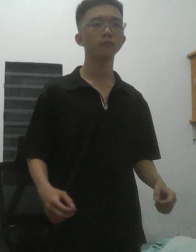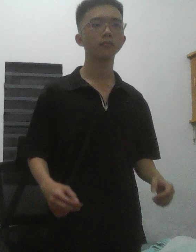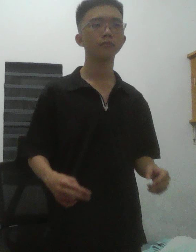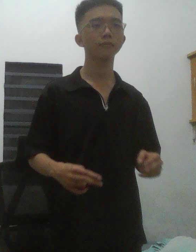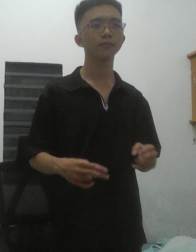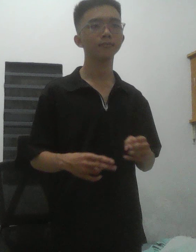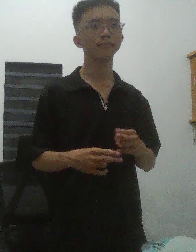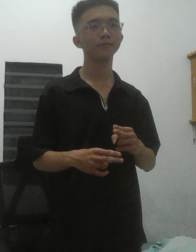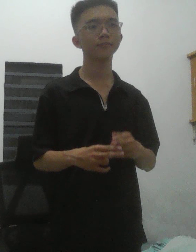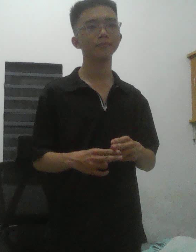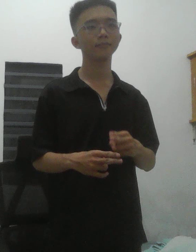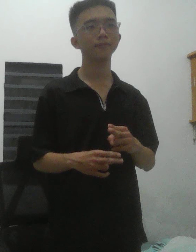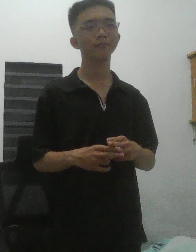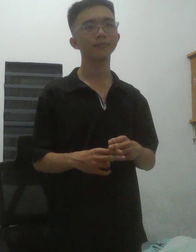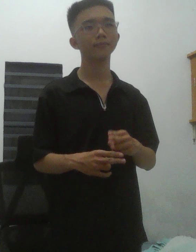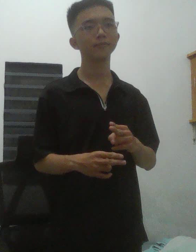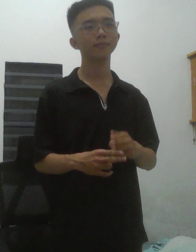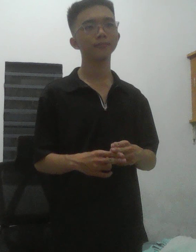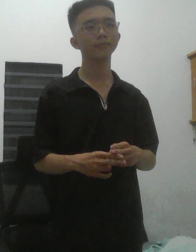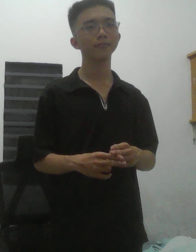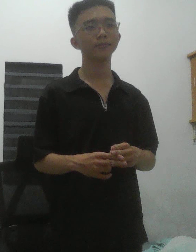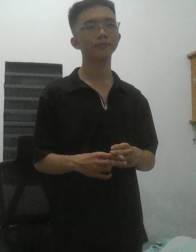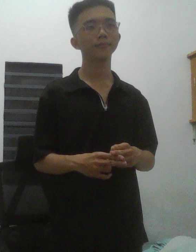ten